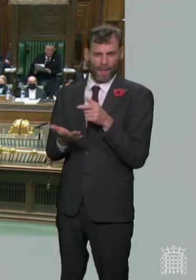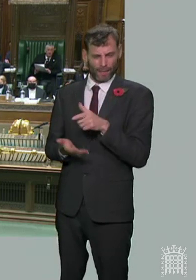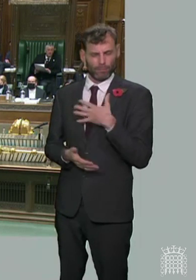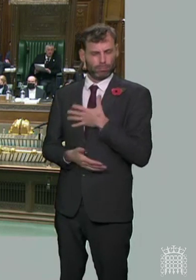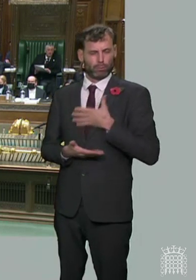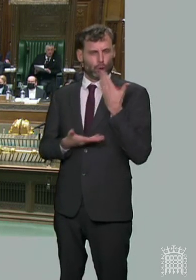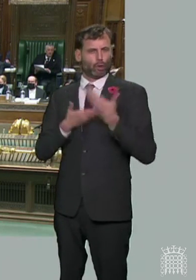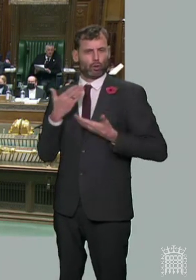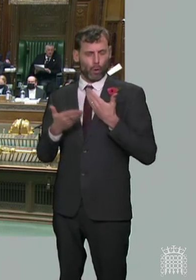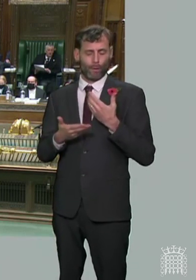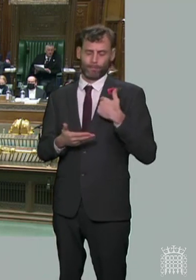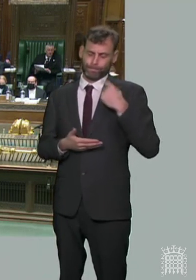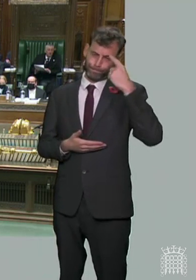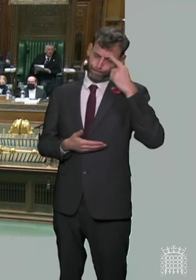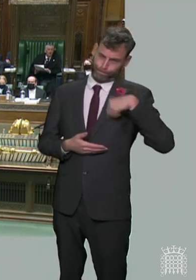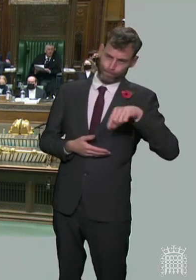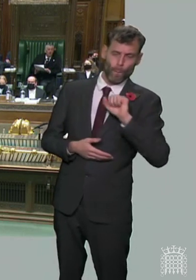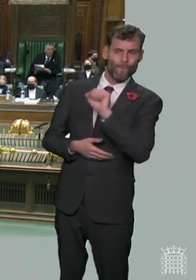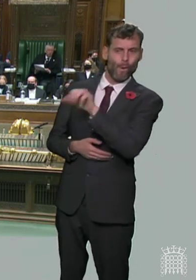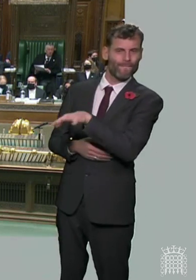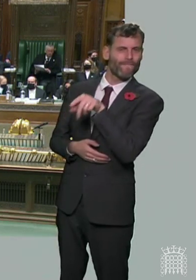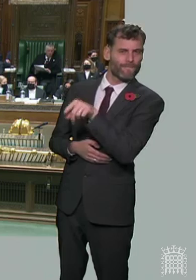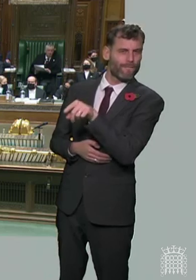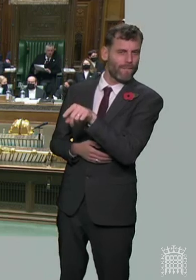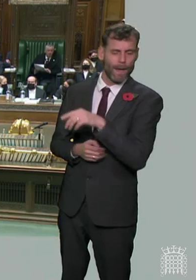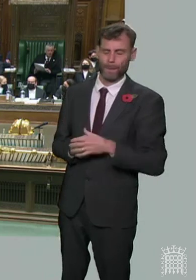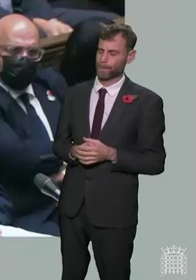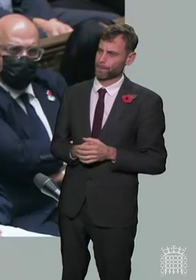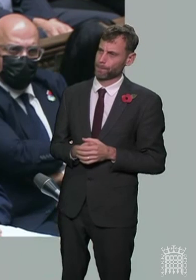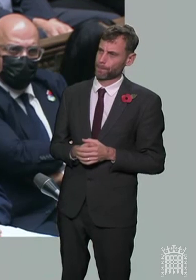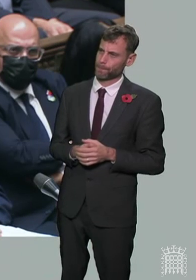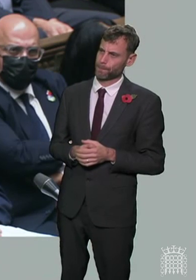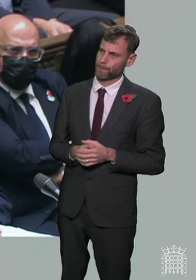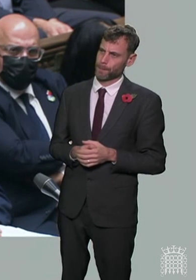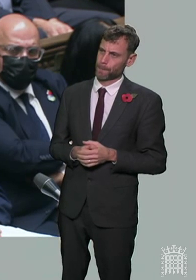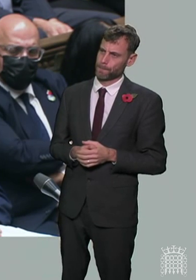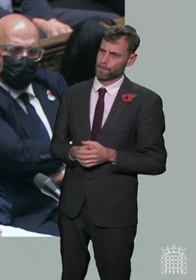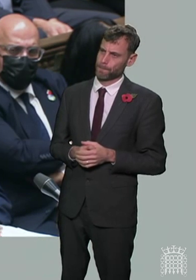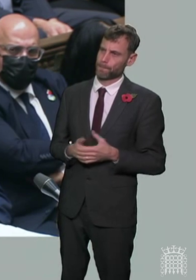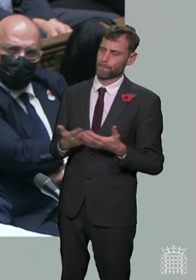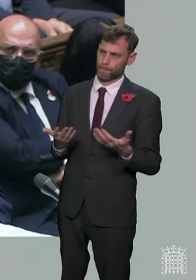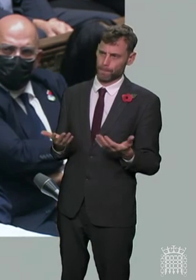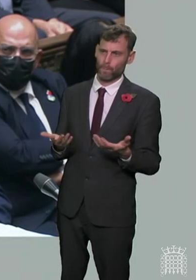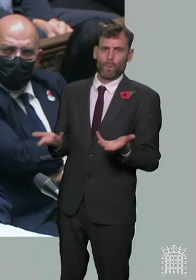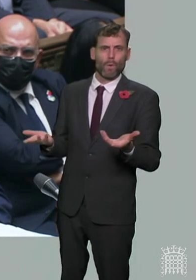I know that the thoughts of the whole House will be with Katrice Lee’s family.